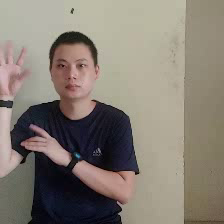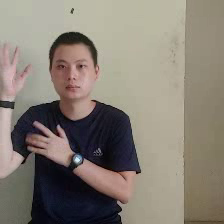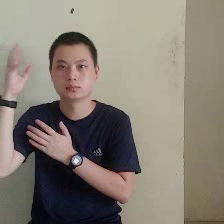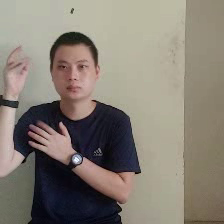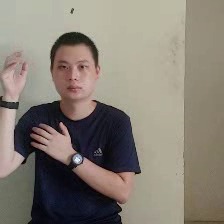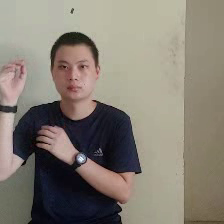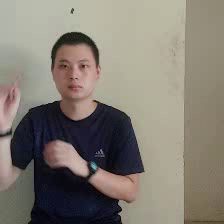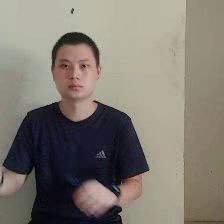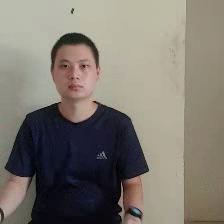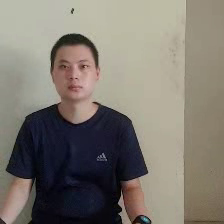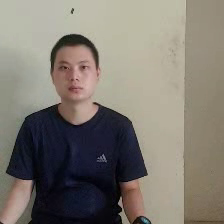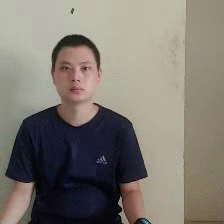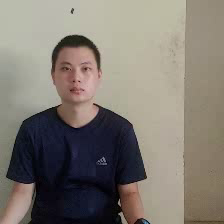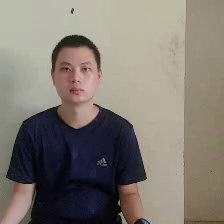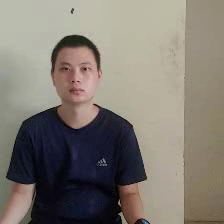Cho